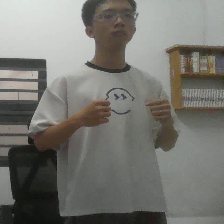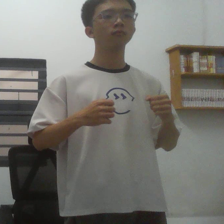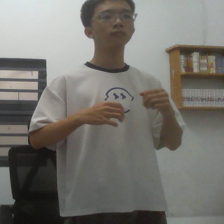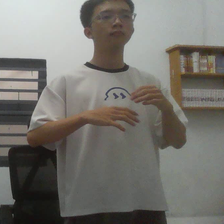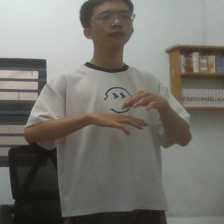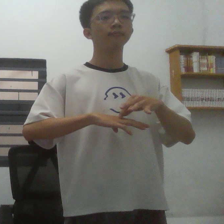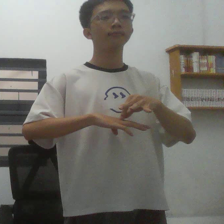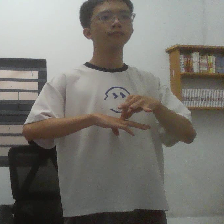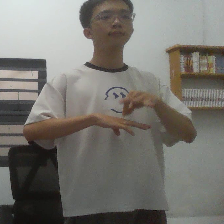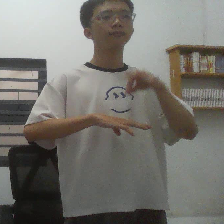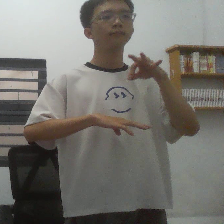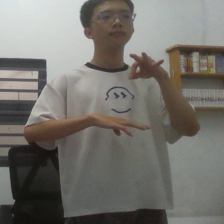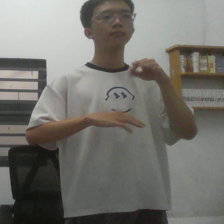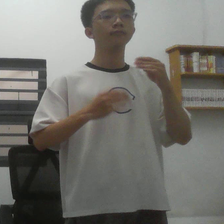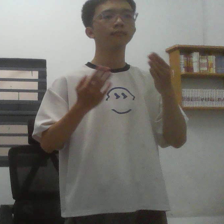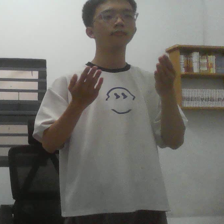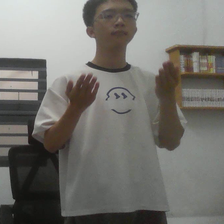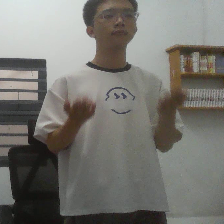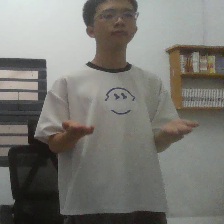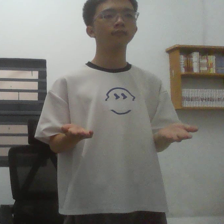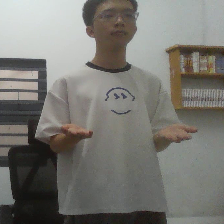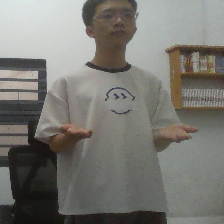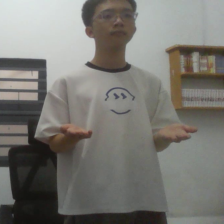tuan nay